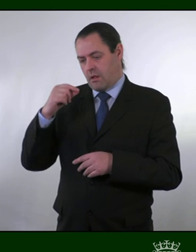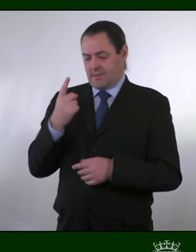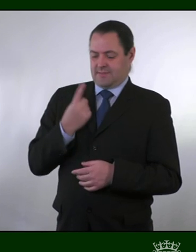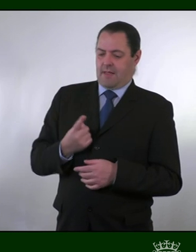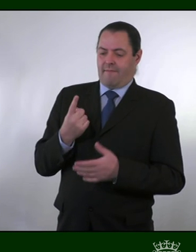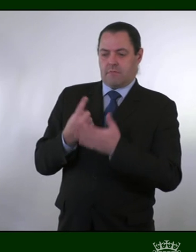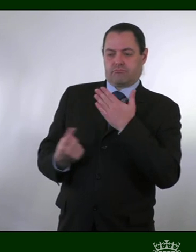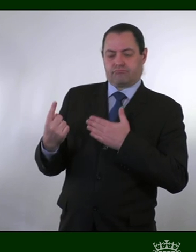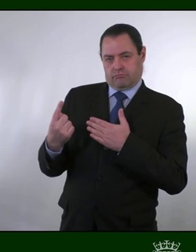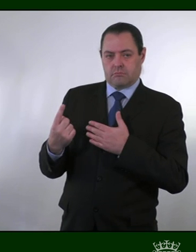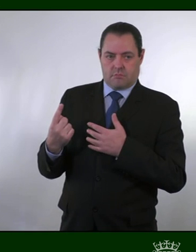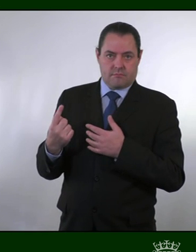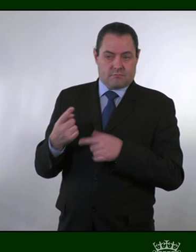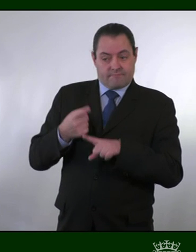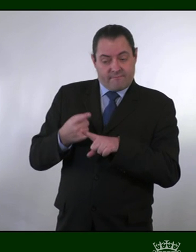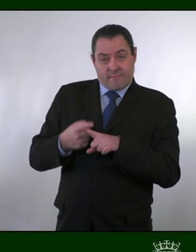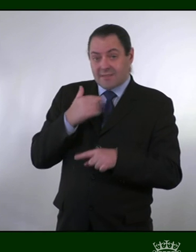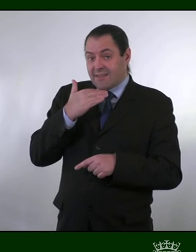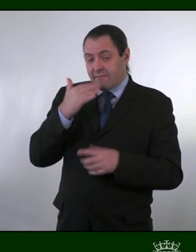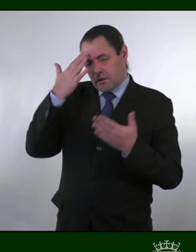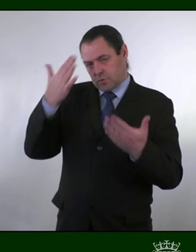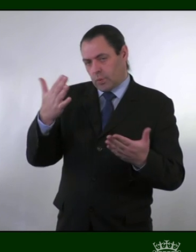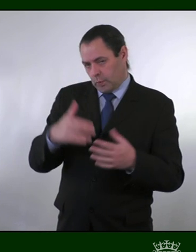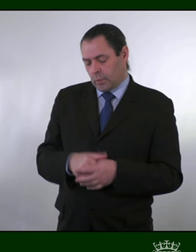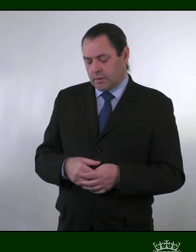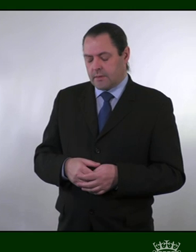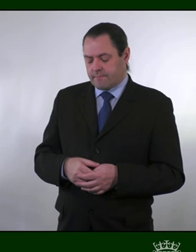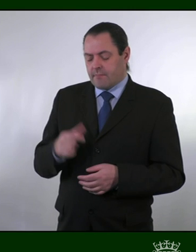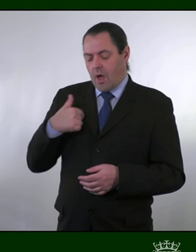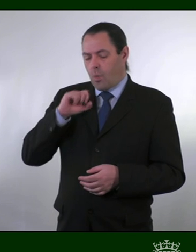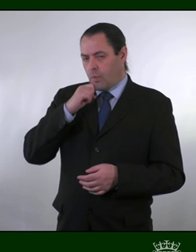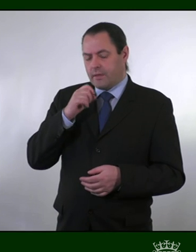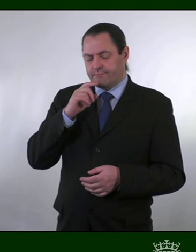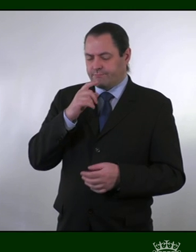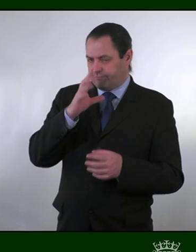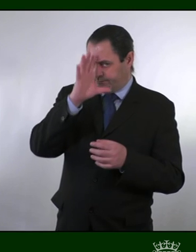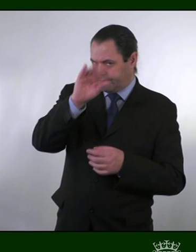Whether it will come fast enough for me, I do not know, but I will keep my hon.